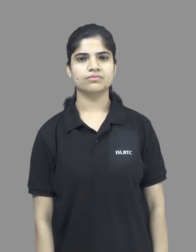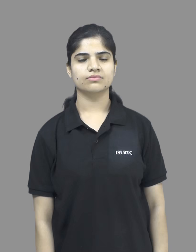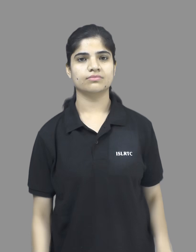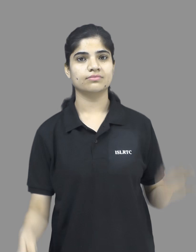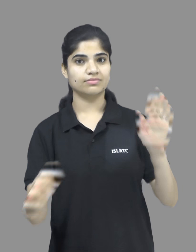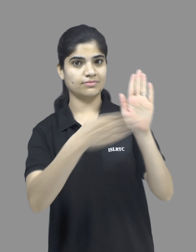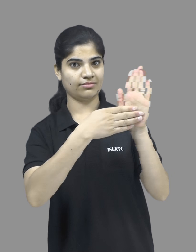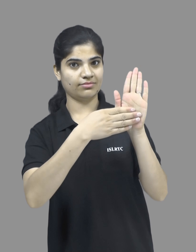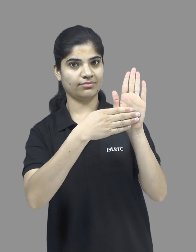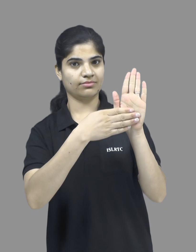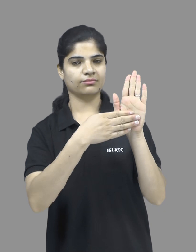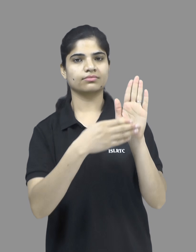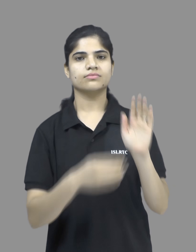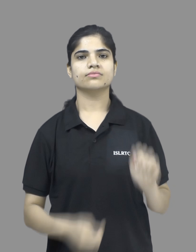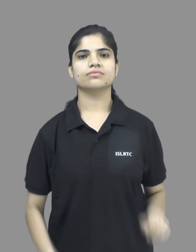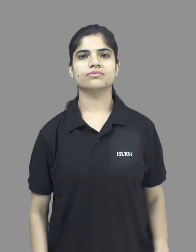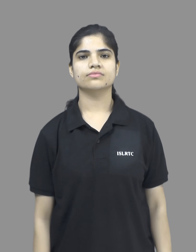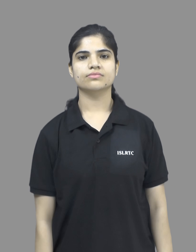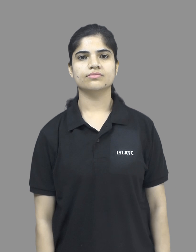Label